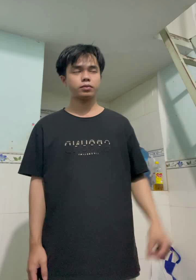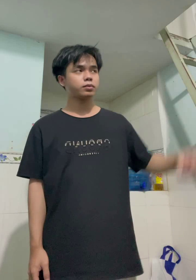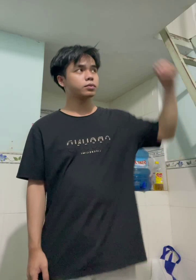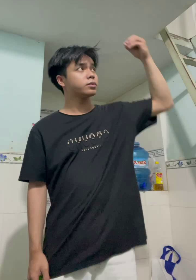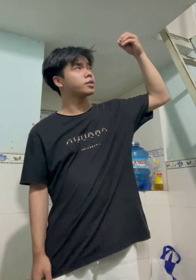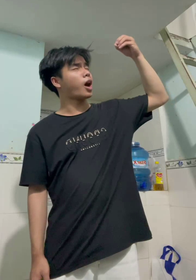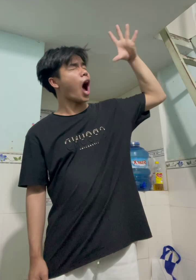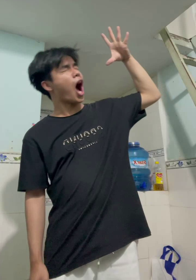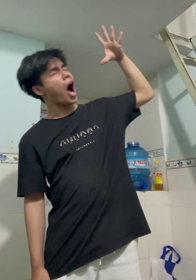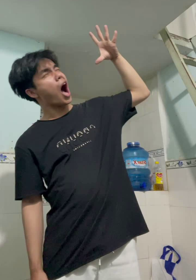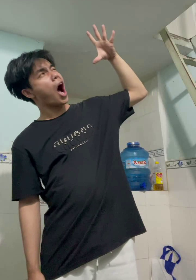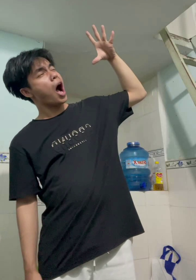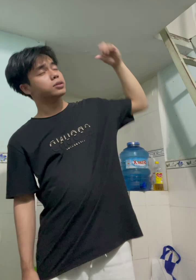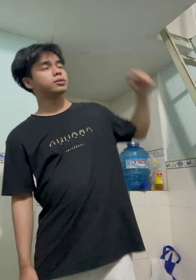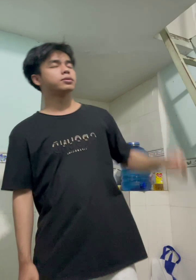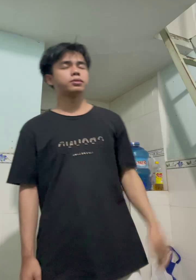troi nang